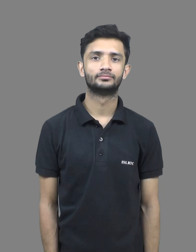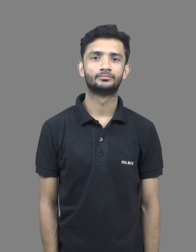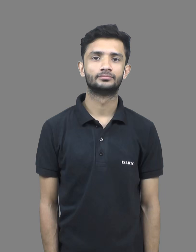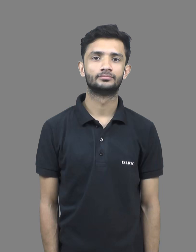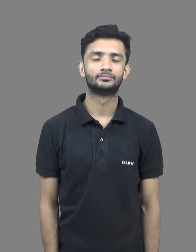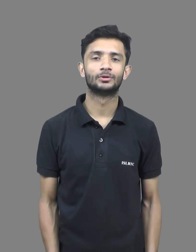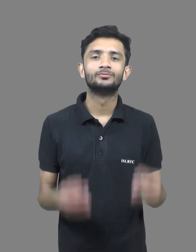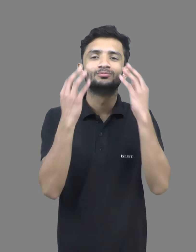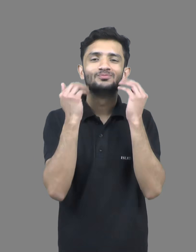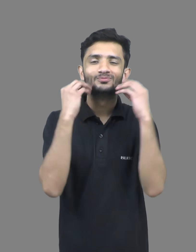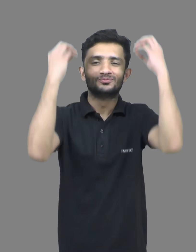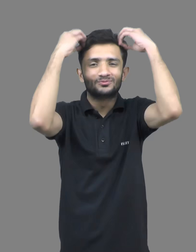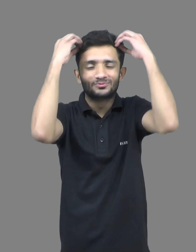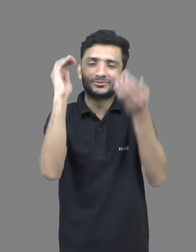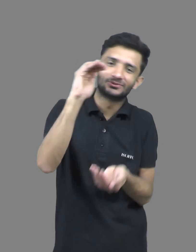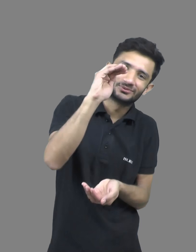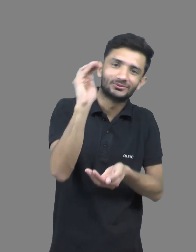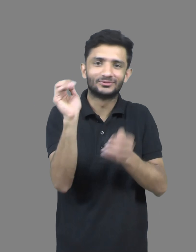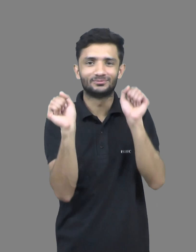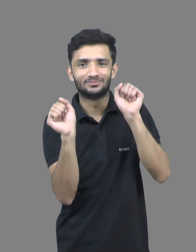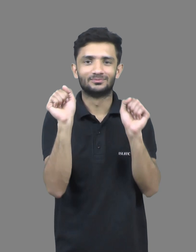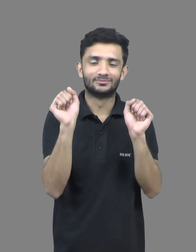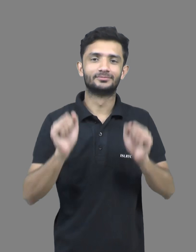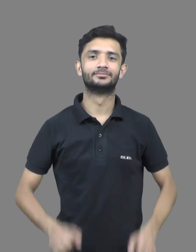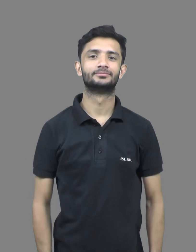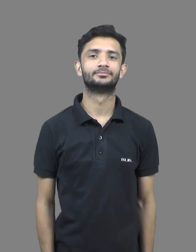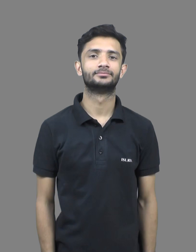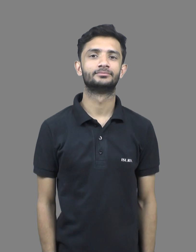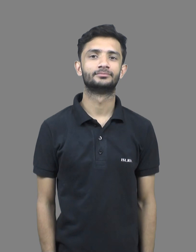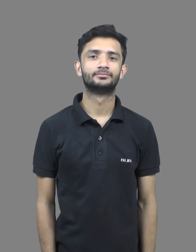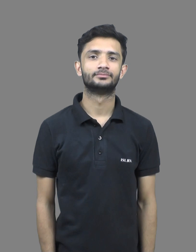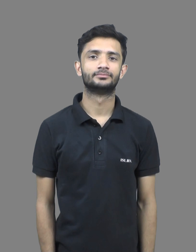Soft Toy Stuffed Toy